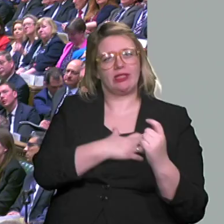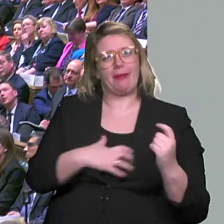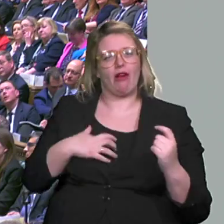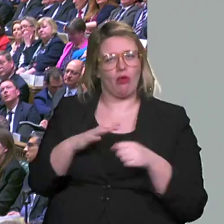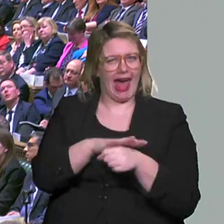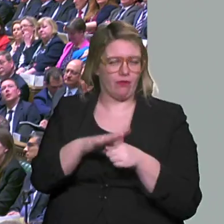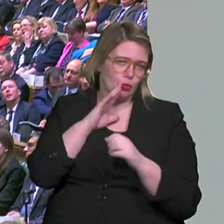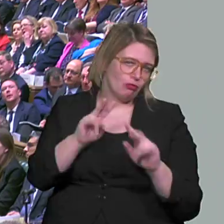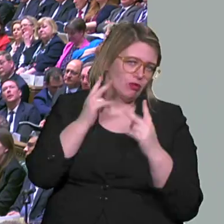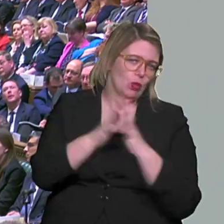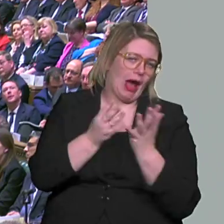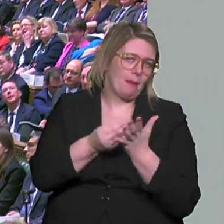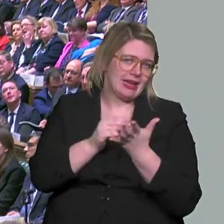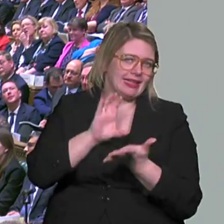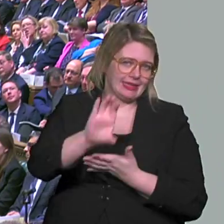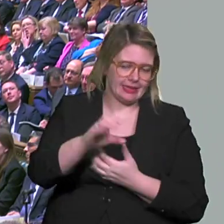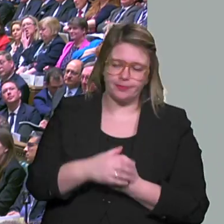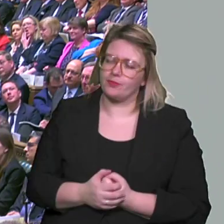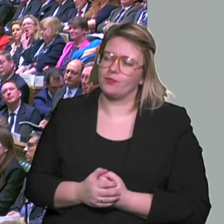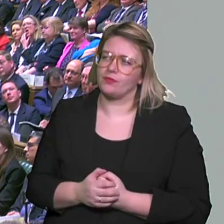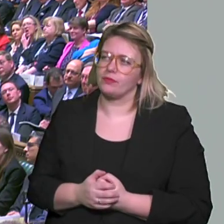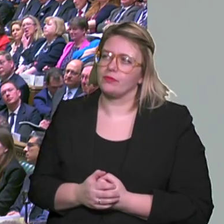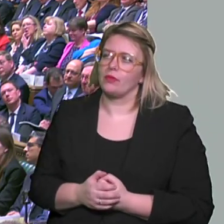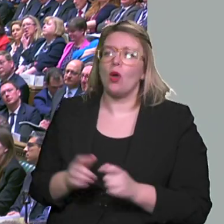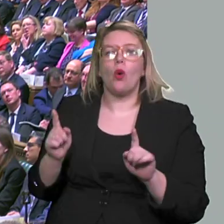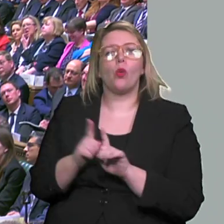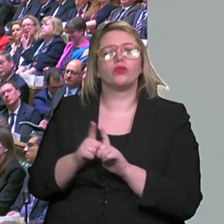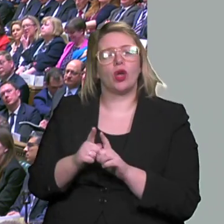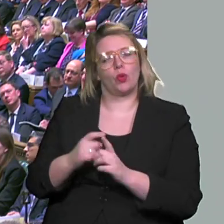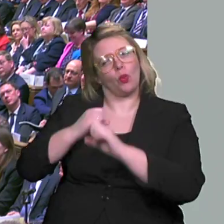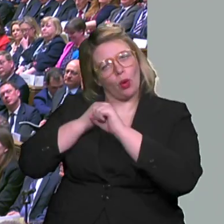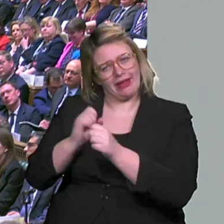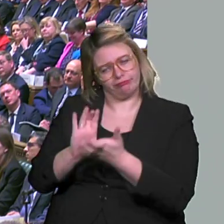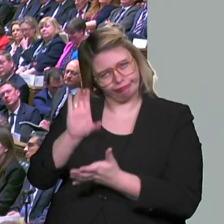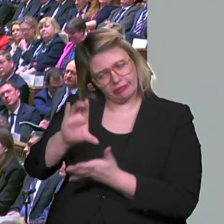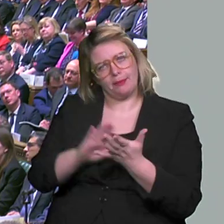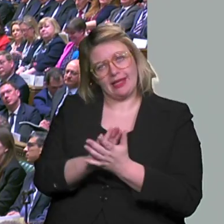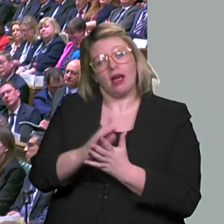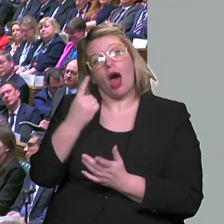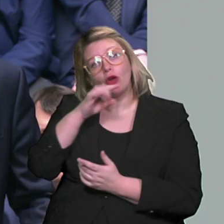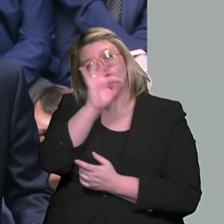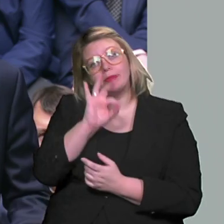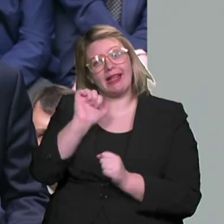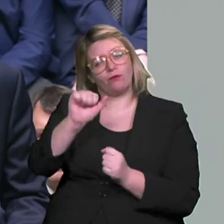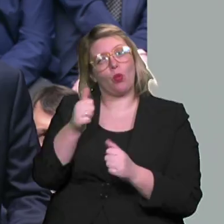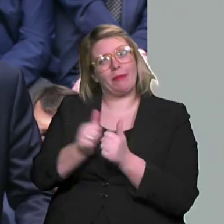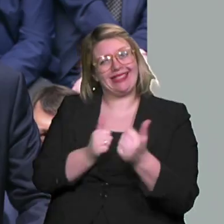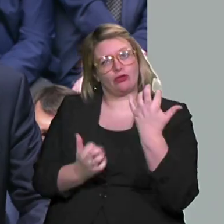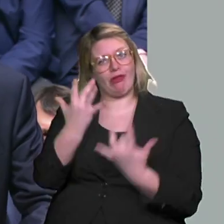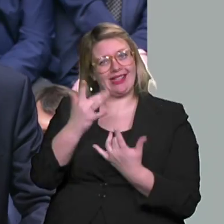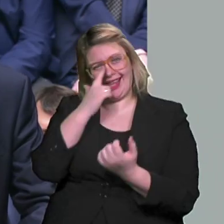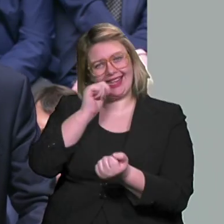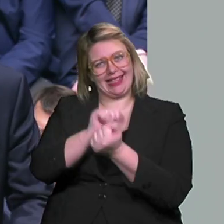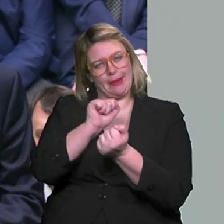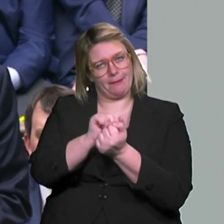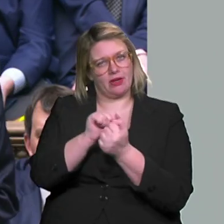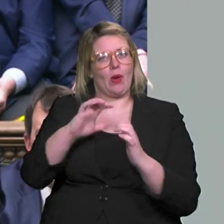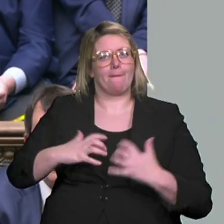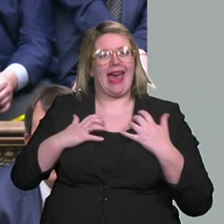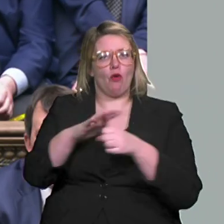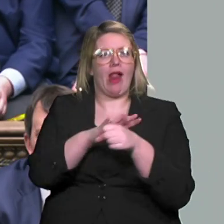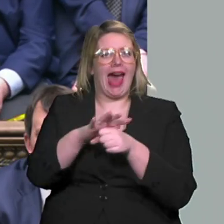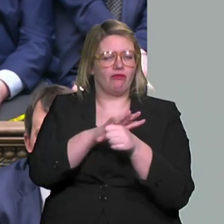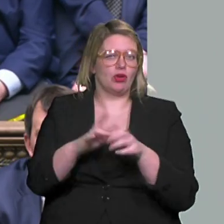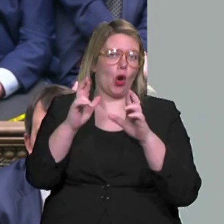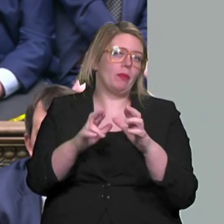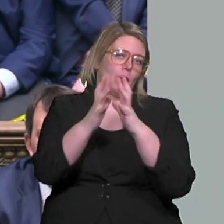I have also agreed a new long-term commitment so that they can retain 100% of their business rates, something I also hope to expand to other areas.